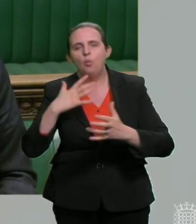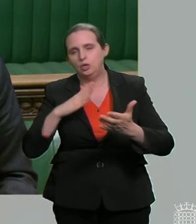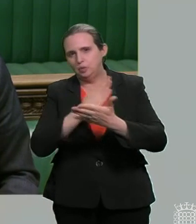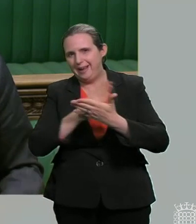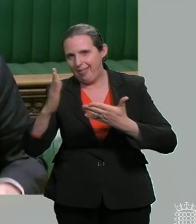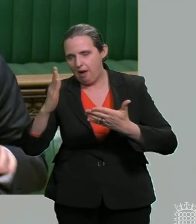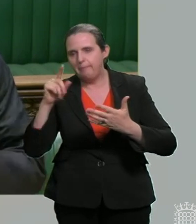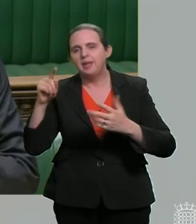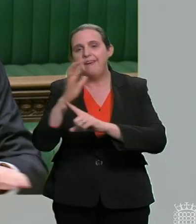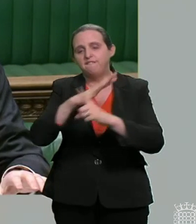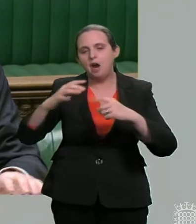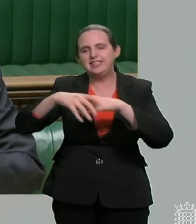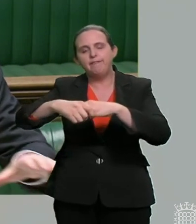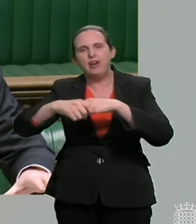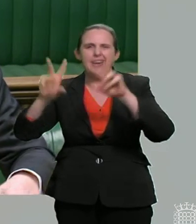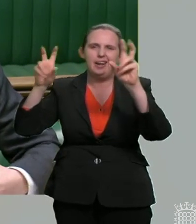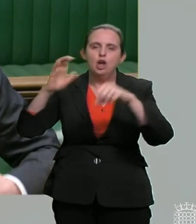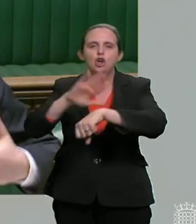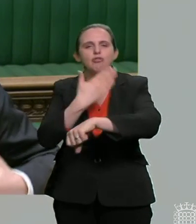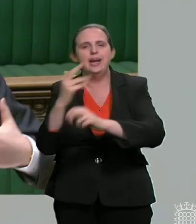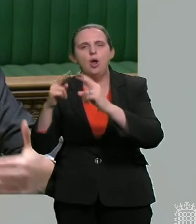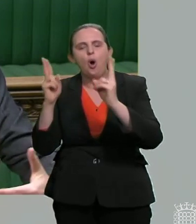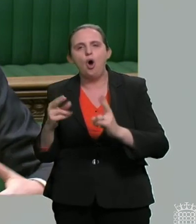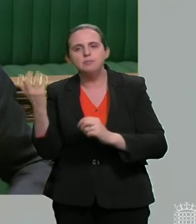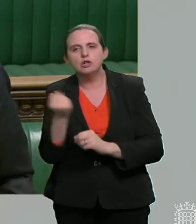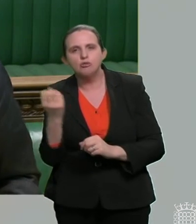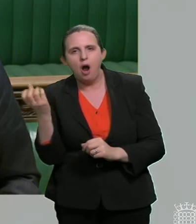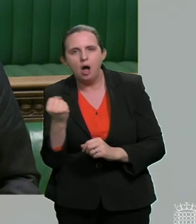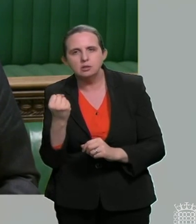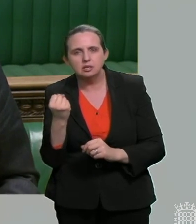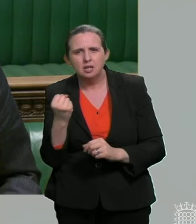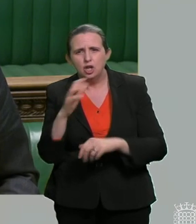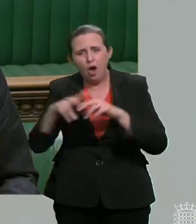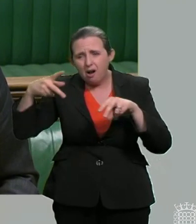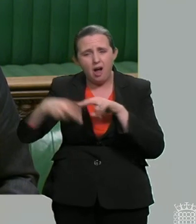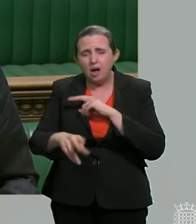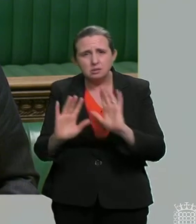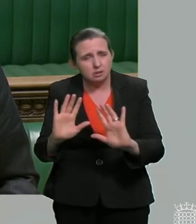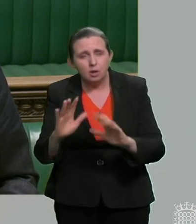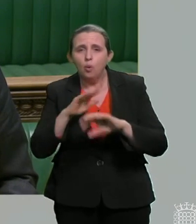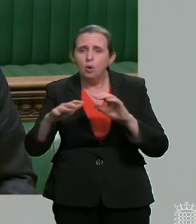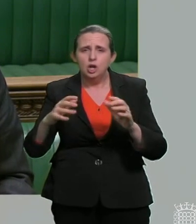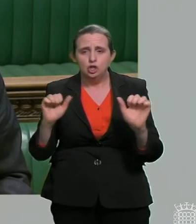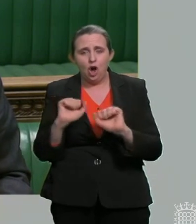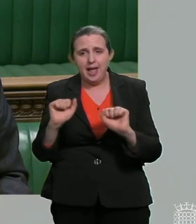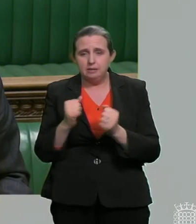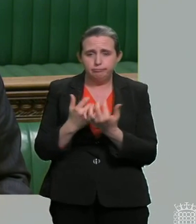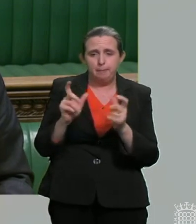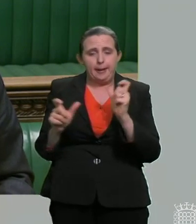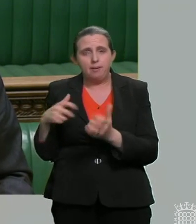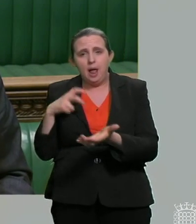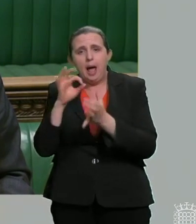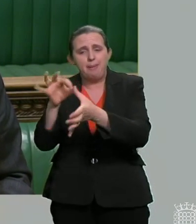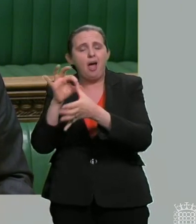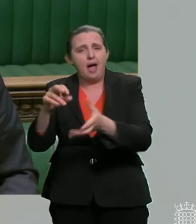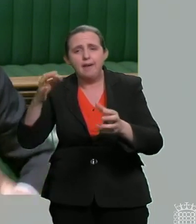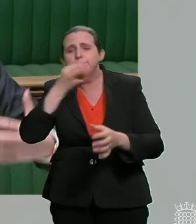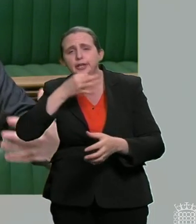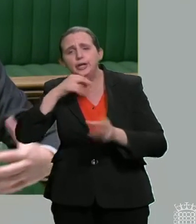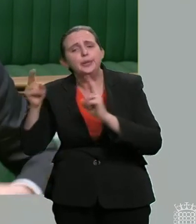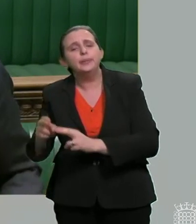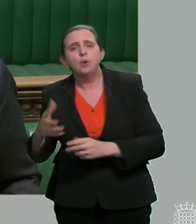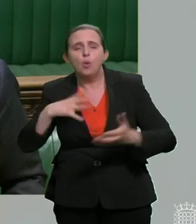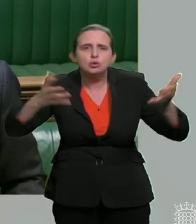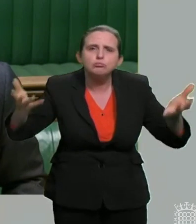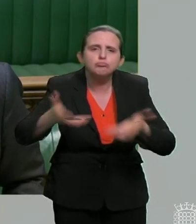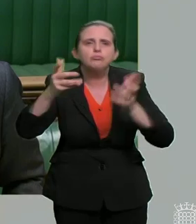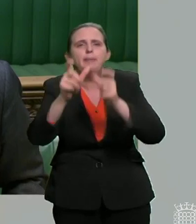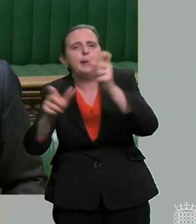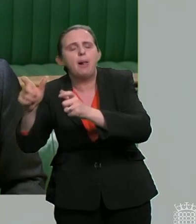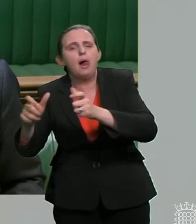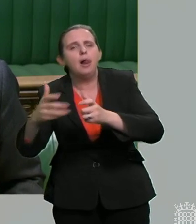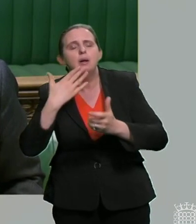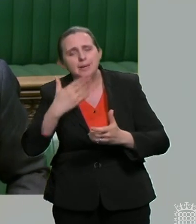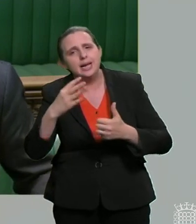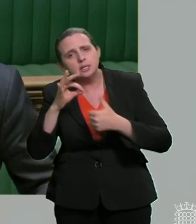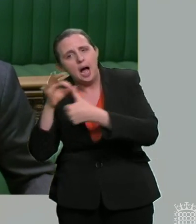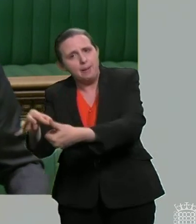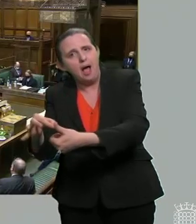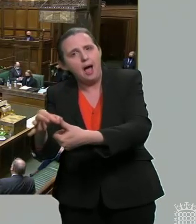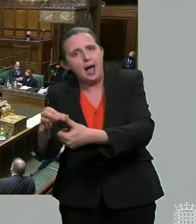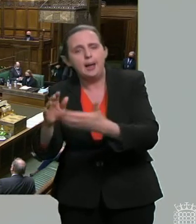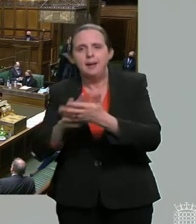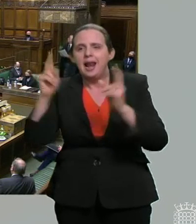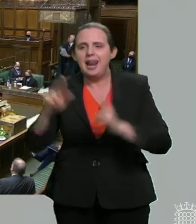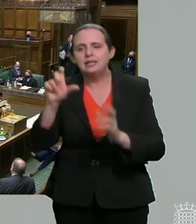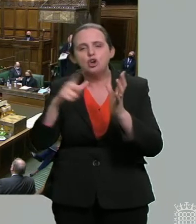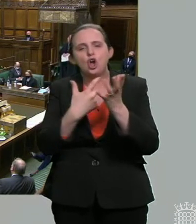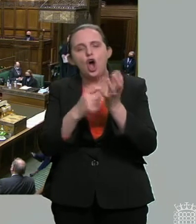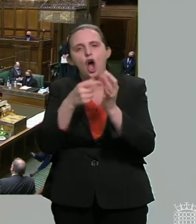The problem is that there has not been enough take-up, and we want to encourage people to take it up and make use of the opportunity to reduce the carbon emissions of their homes.